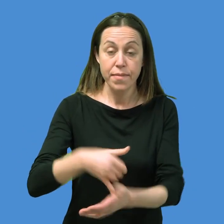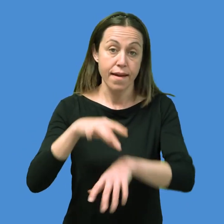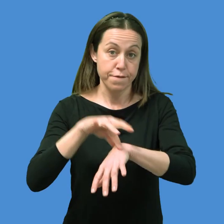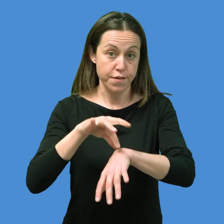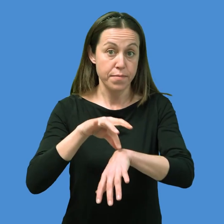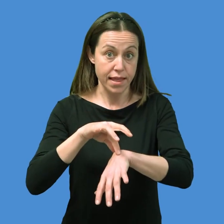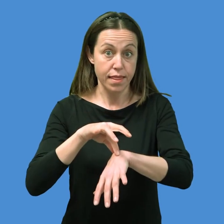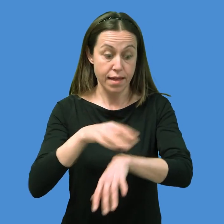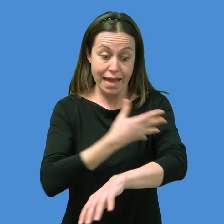enfermo